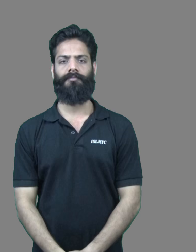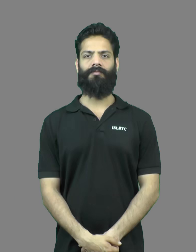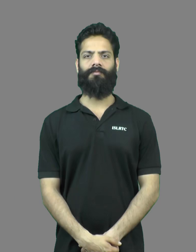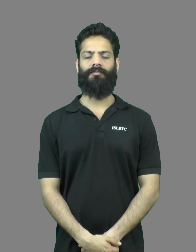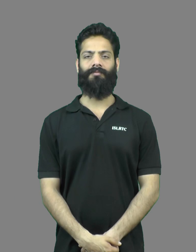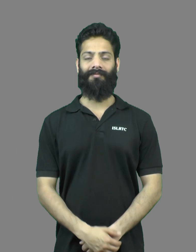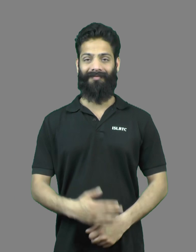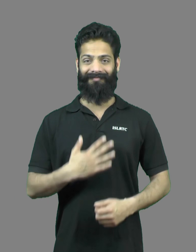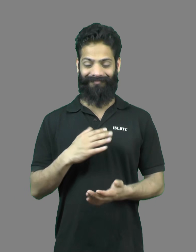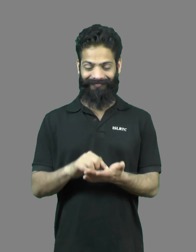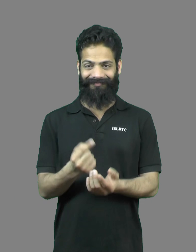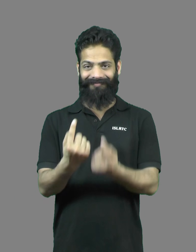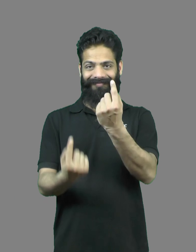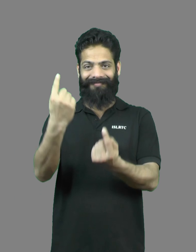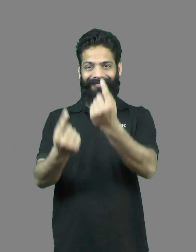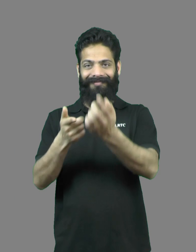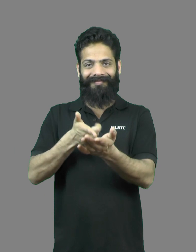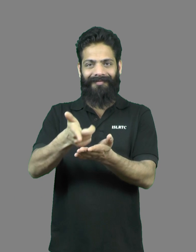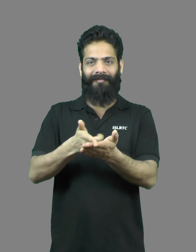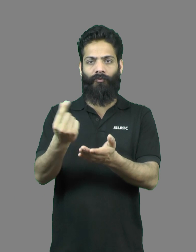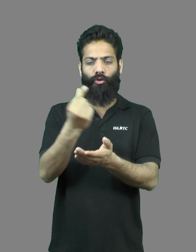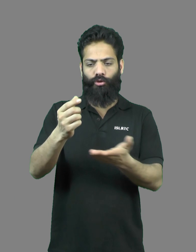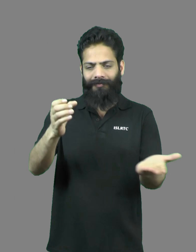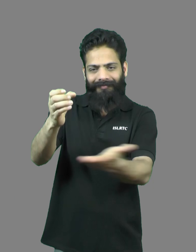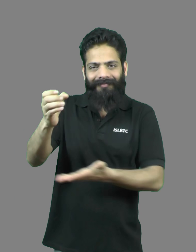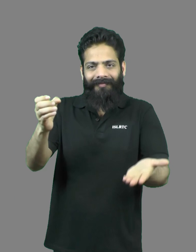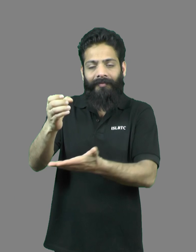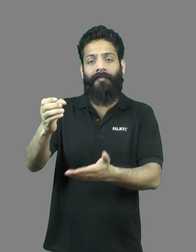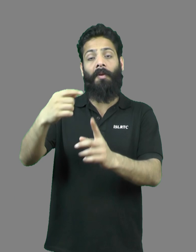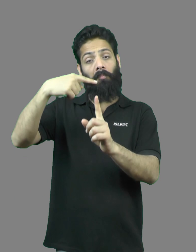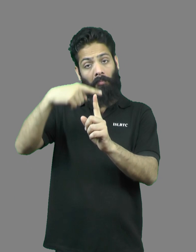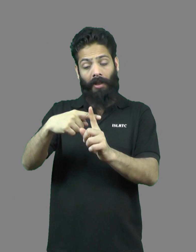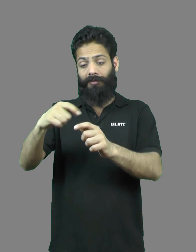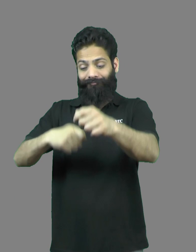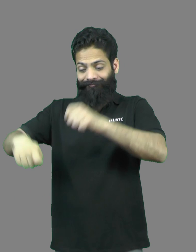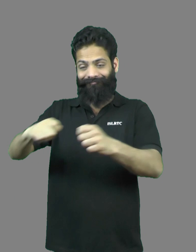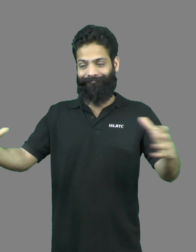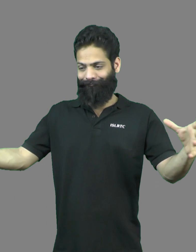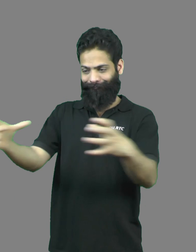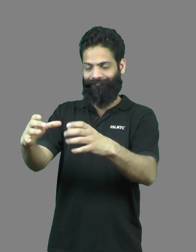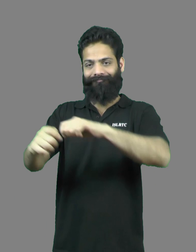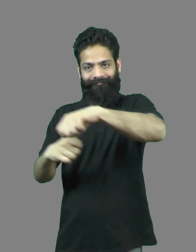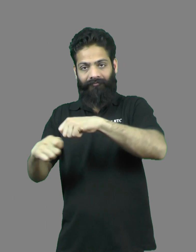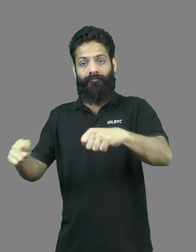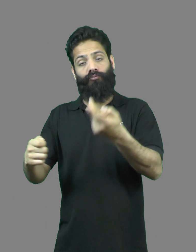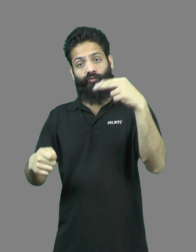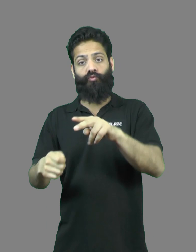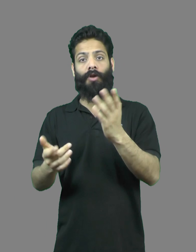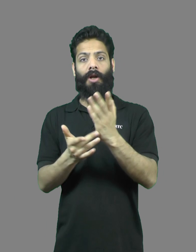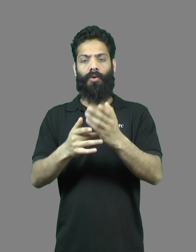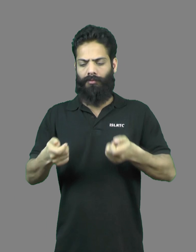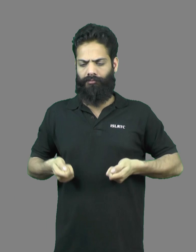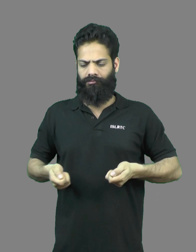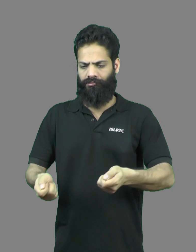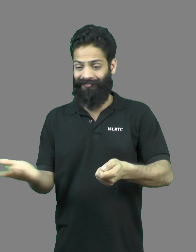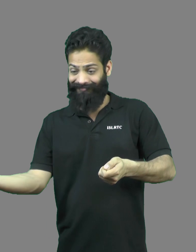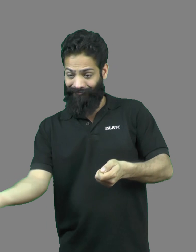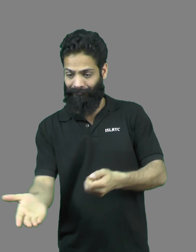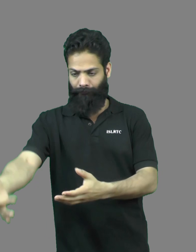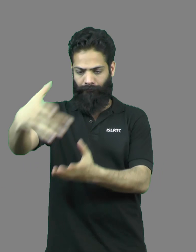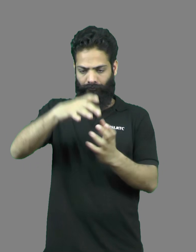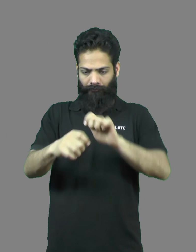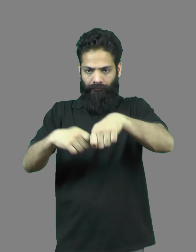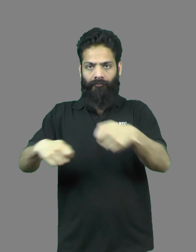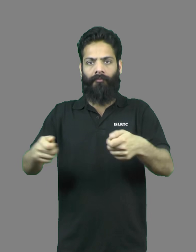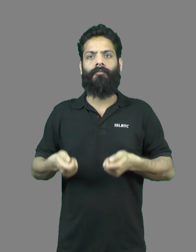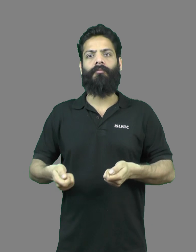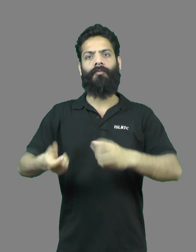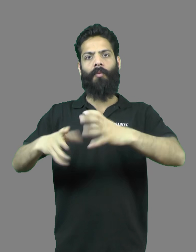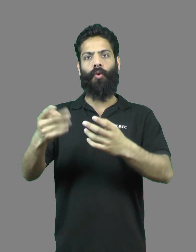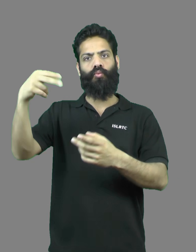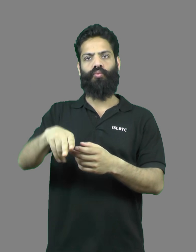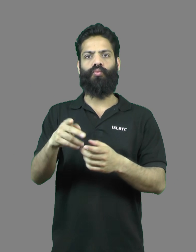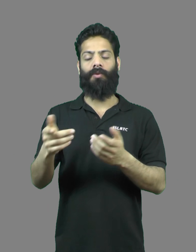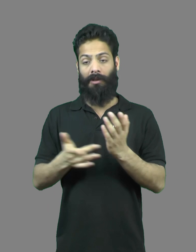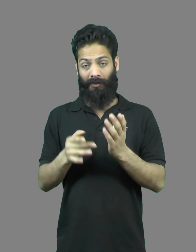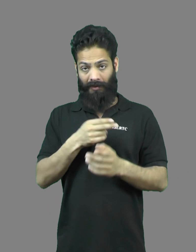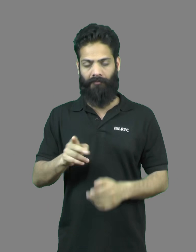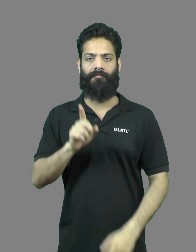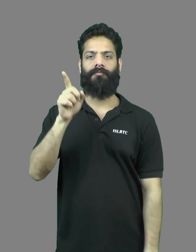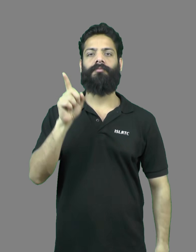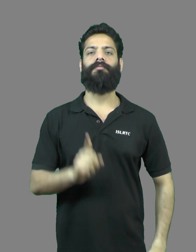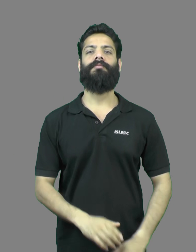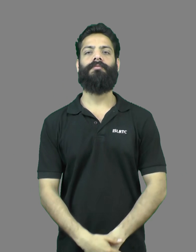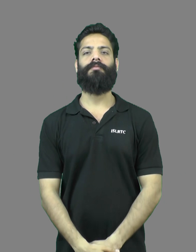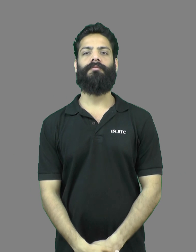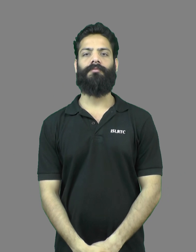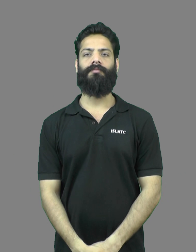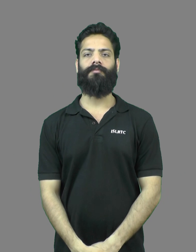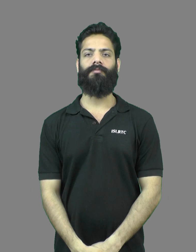Reaper Bainder